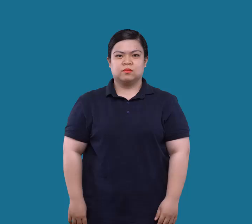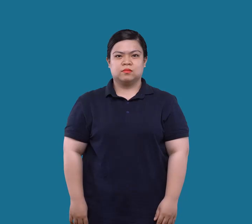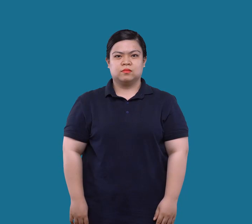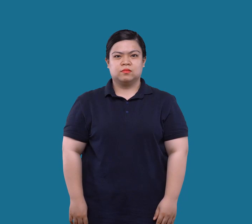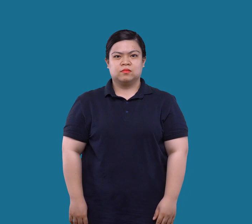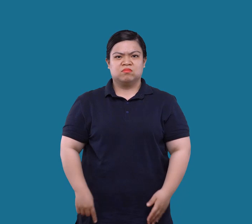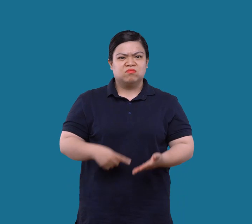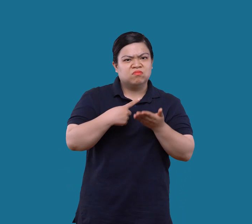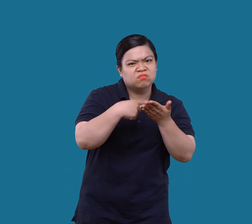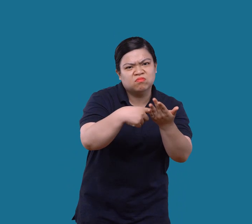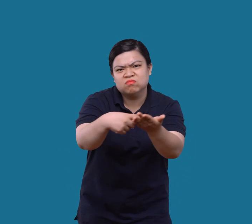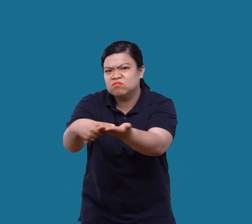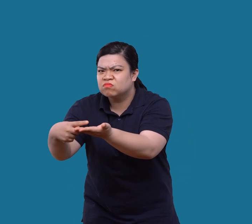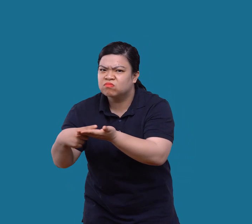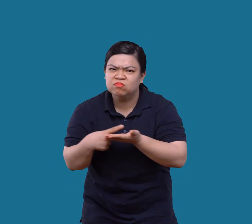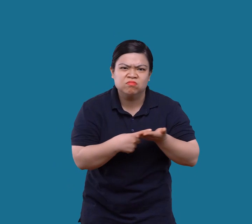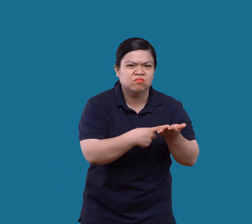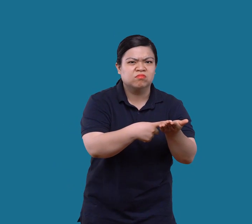tranh luận